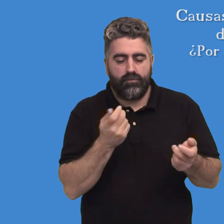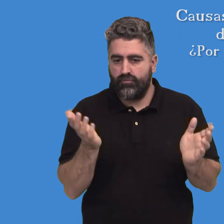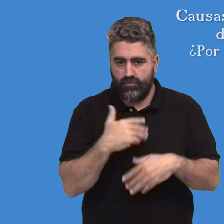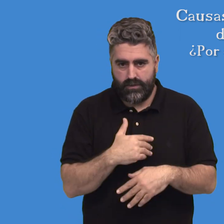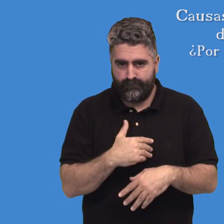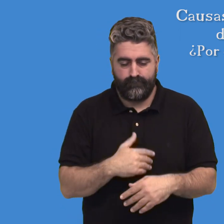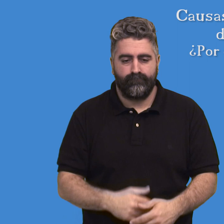haber no